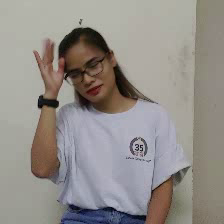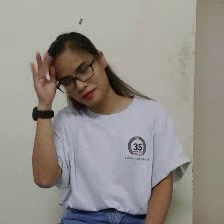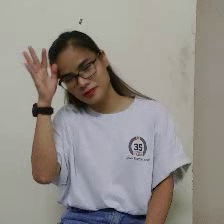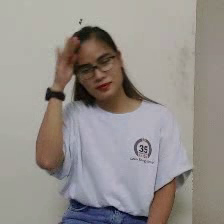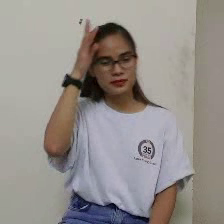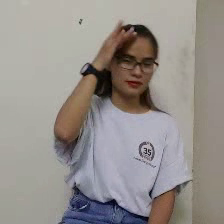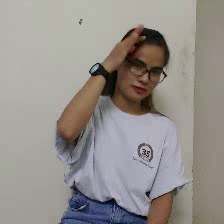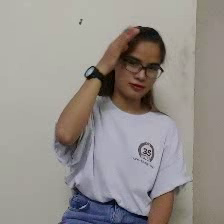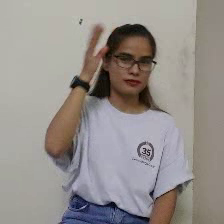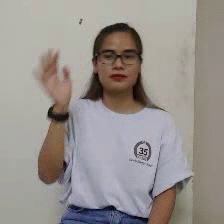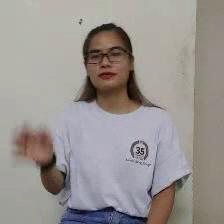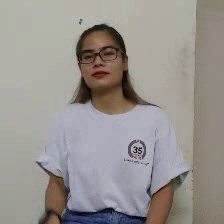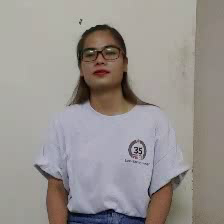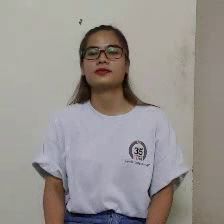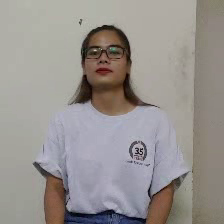Băn khoăn